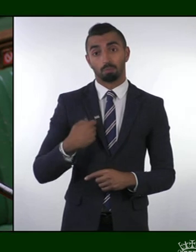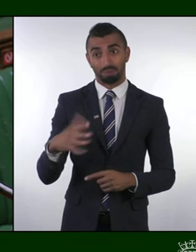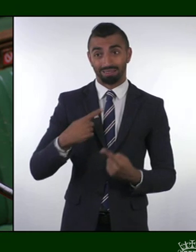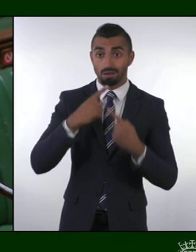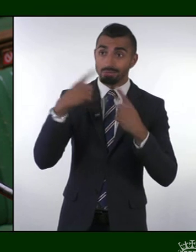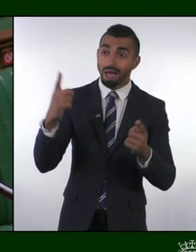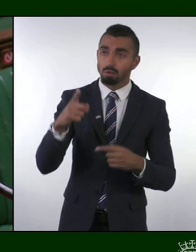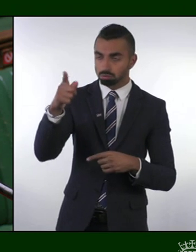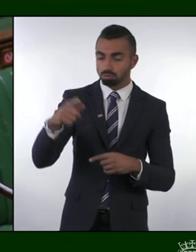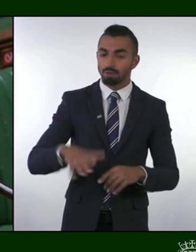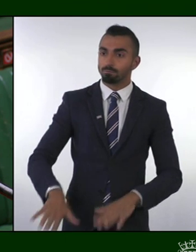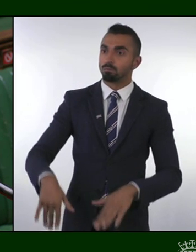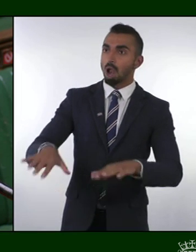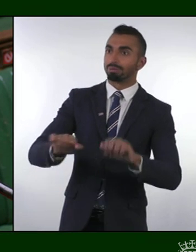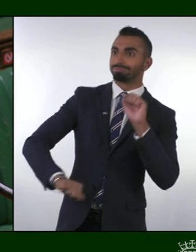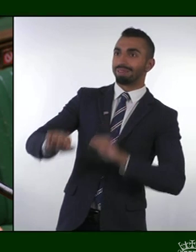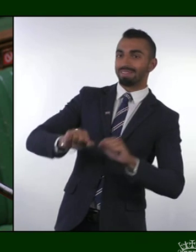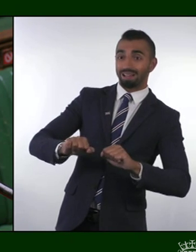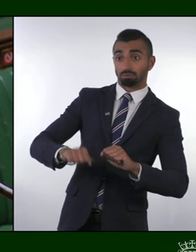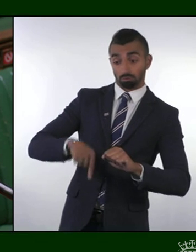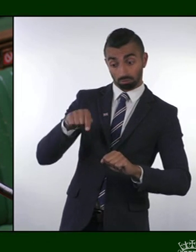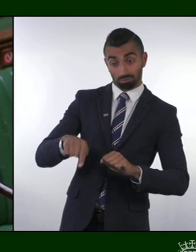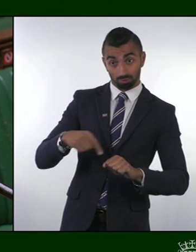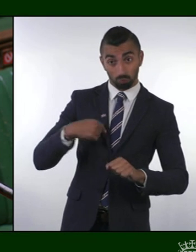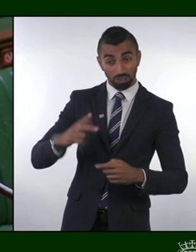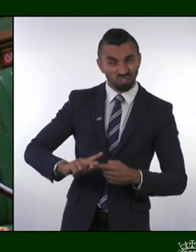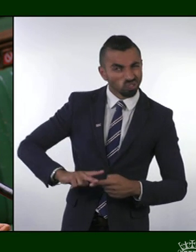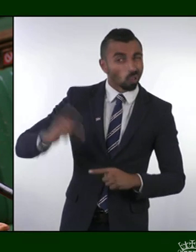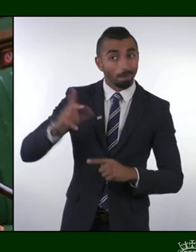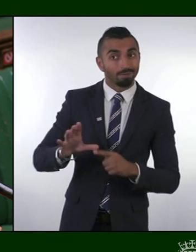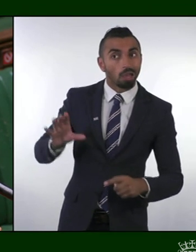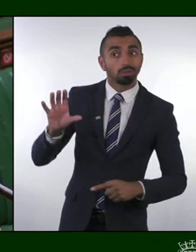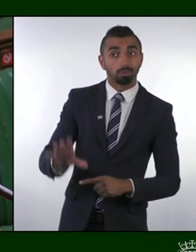That was the right thing to do. It will build resilience in our communities and protect our natural environment.